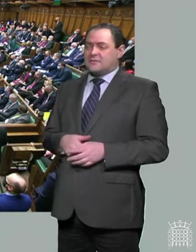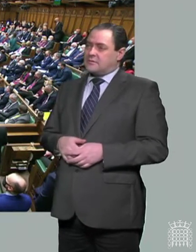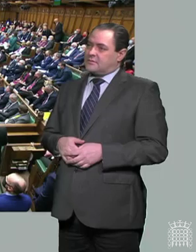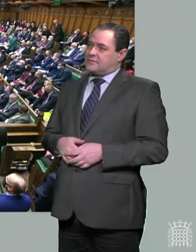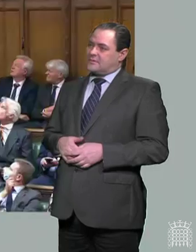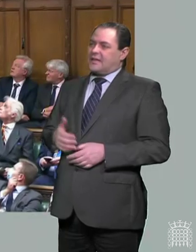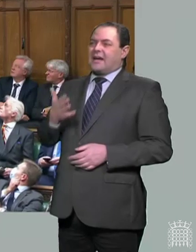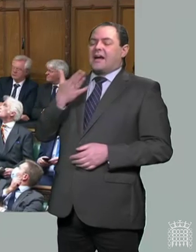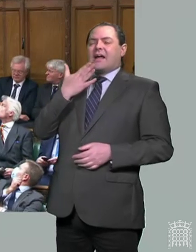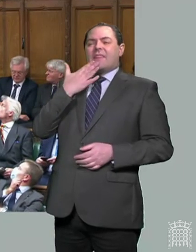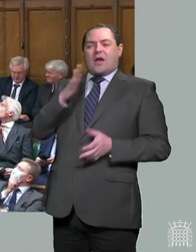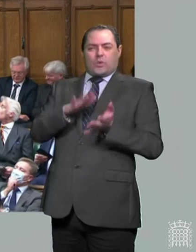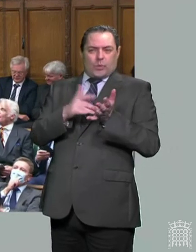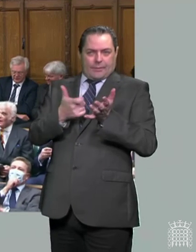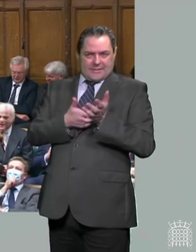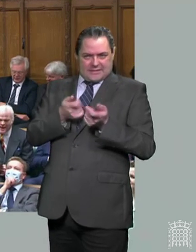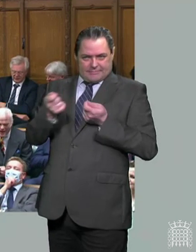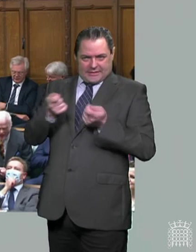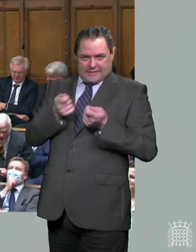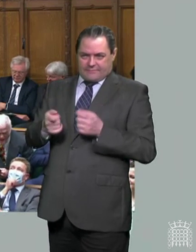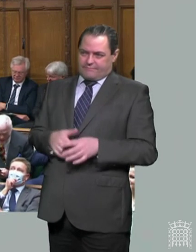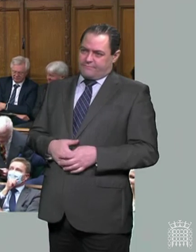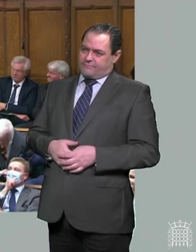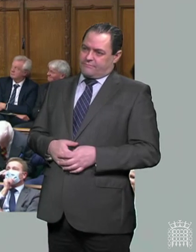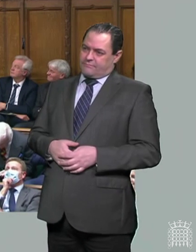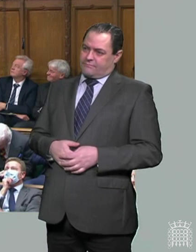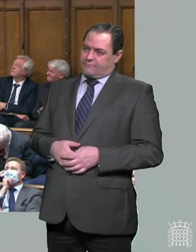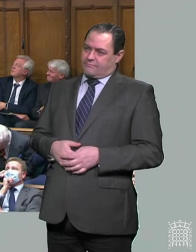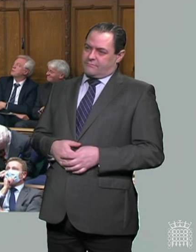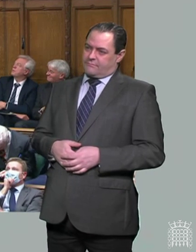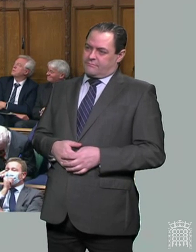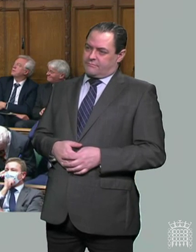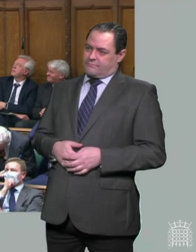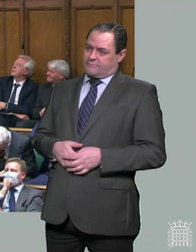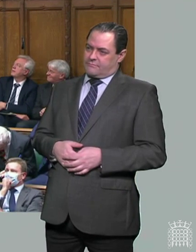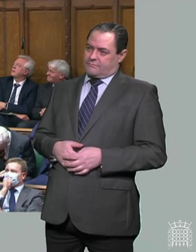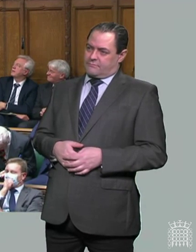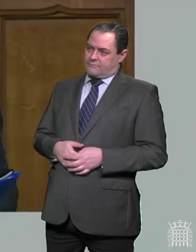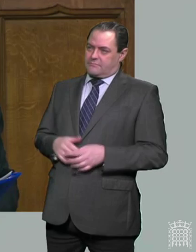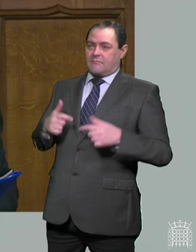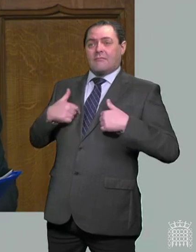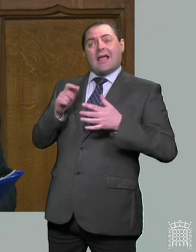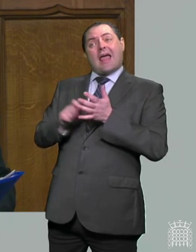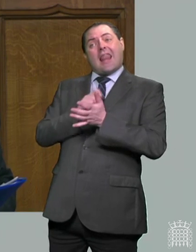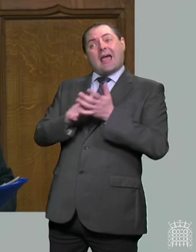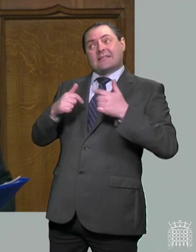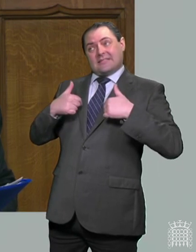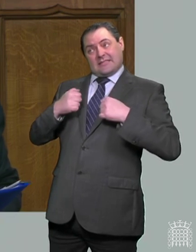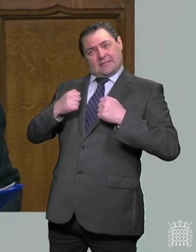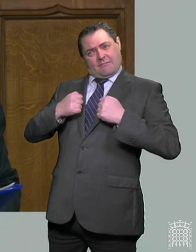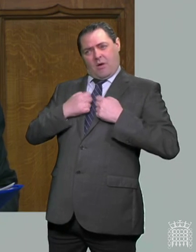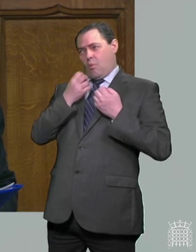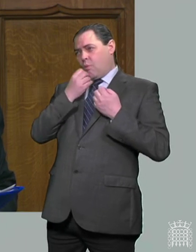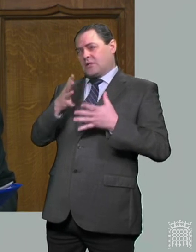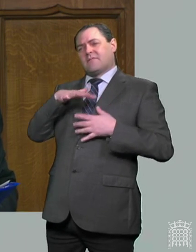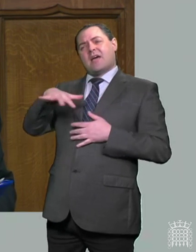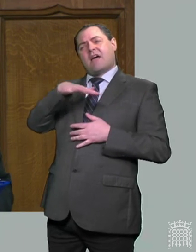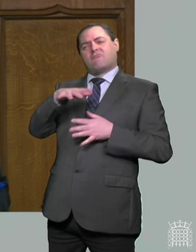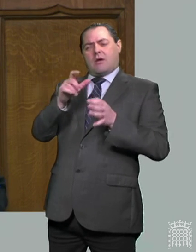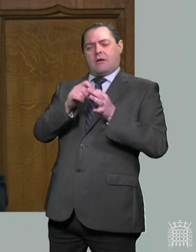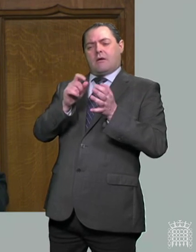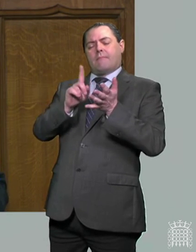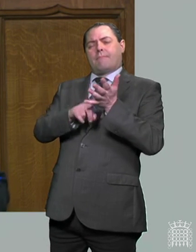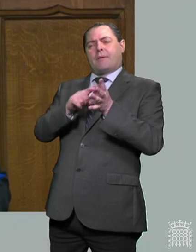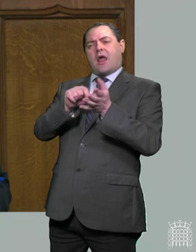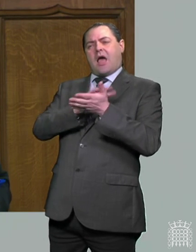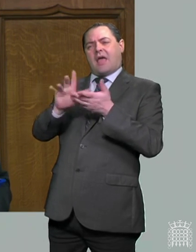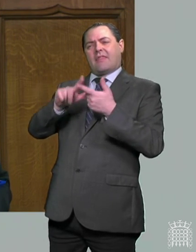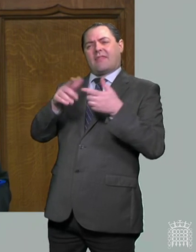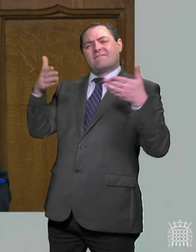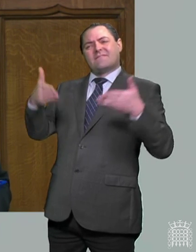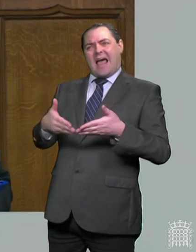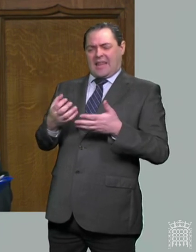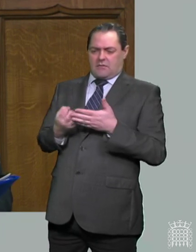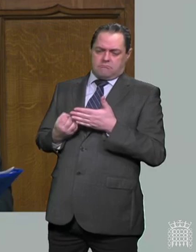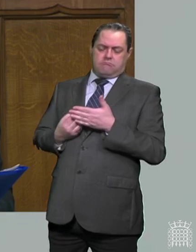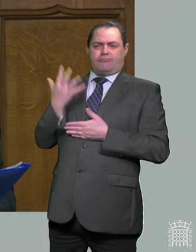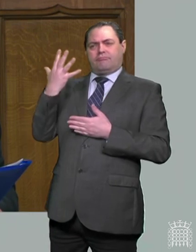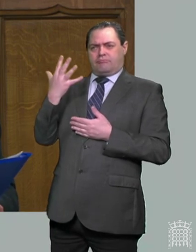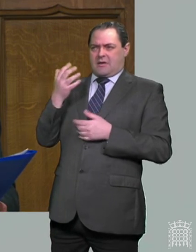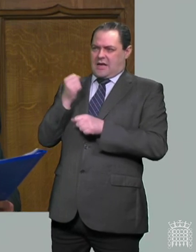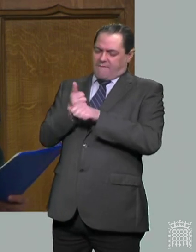Since I was elected, my fabulous constituency has really seen the green shoots of prosperity.